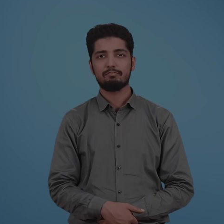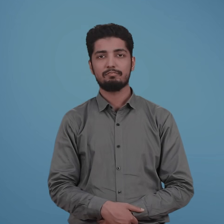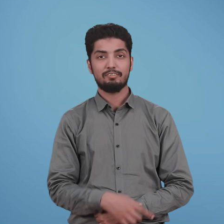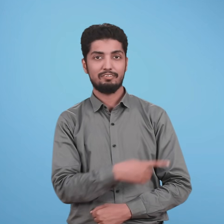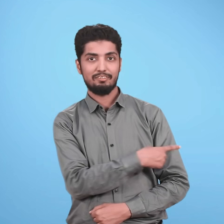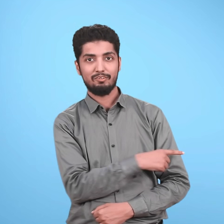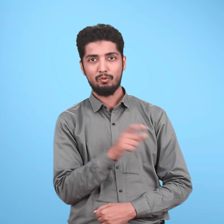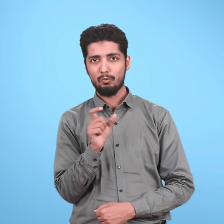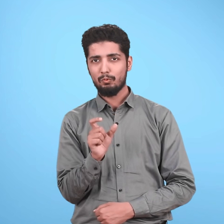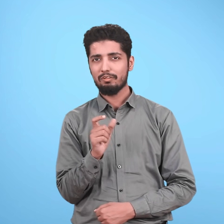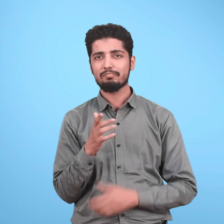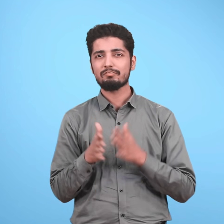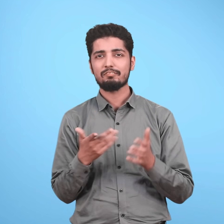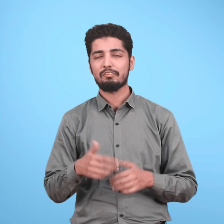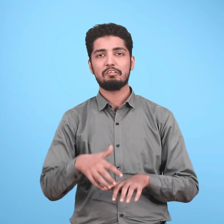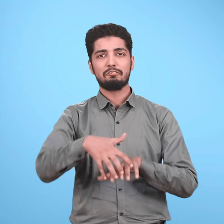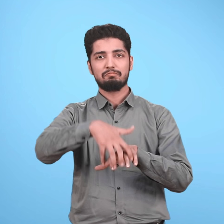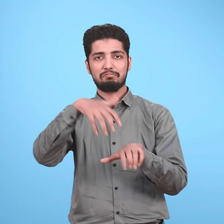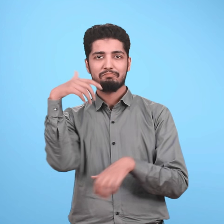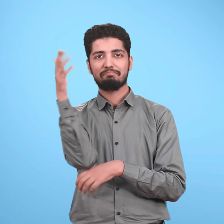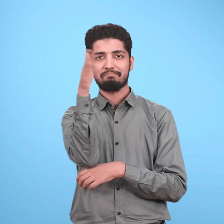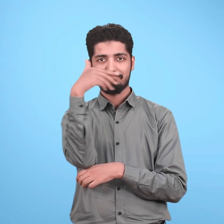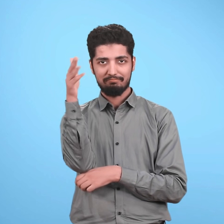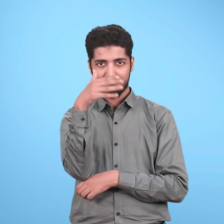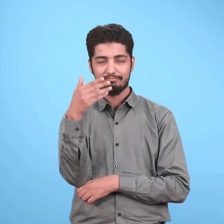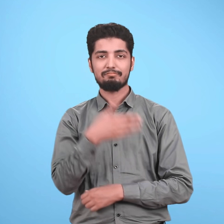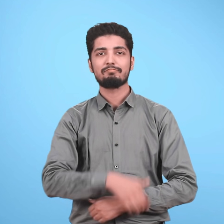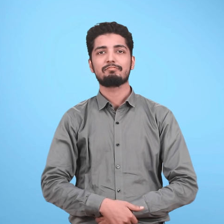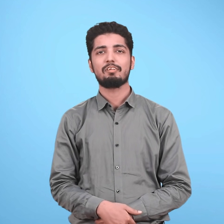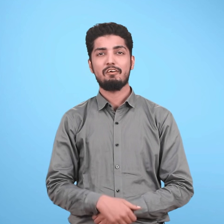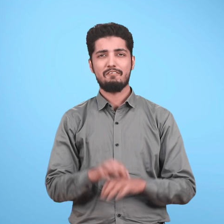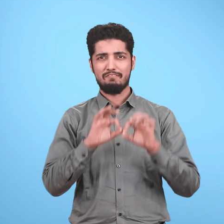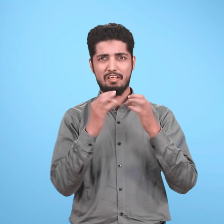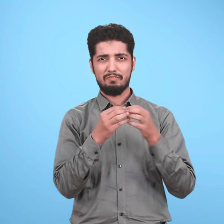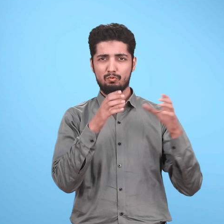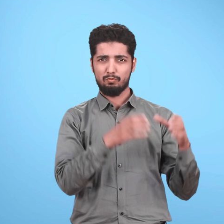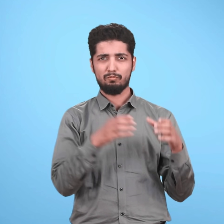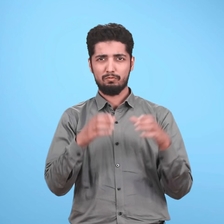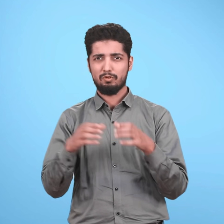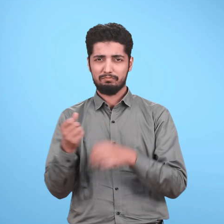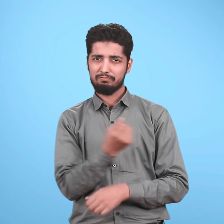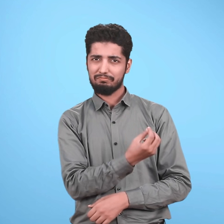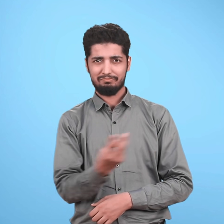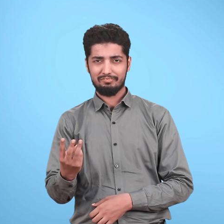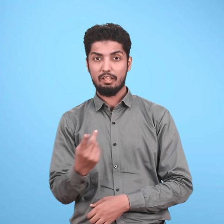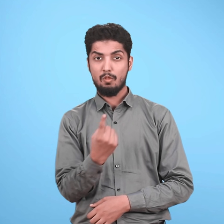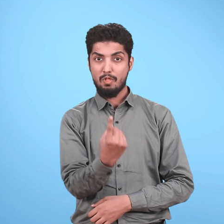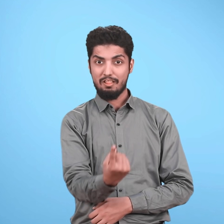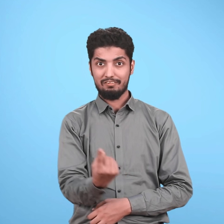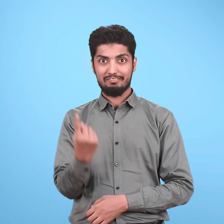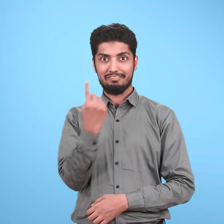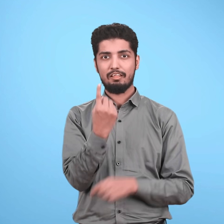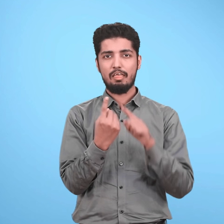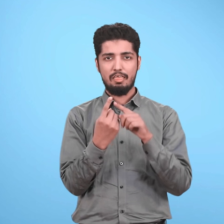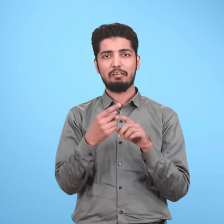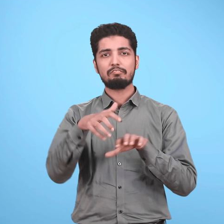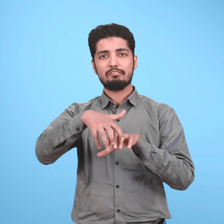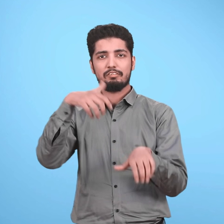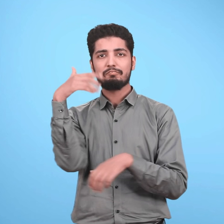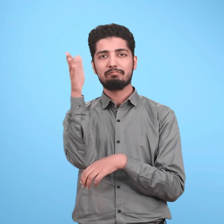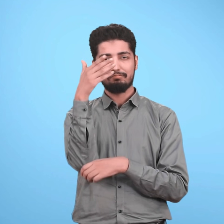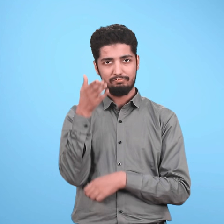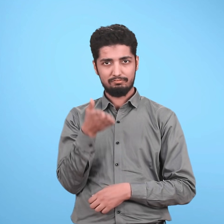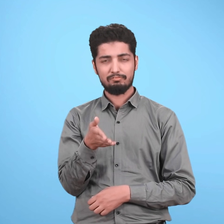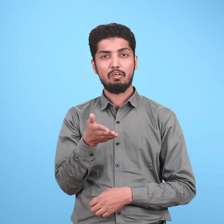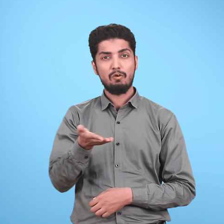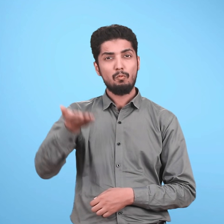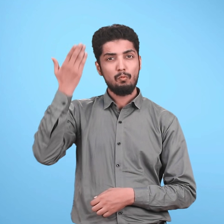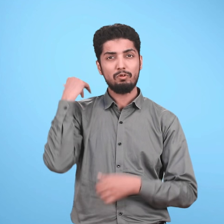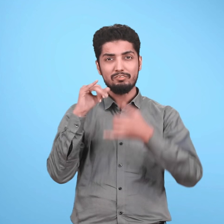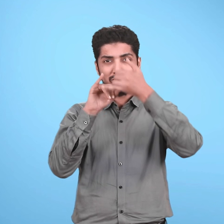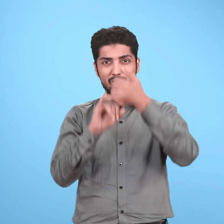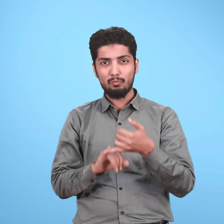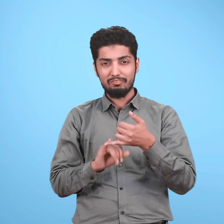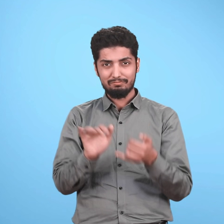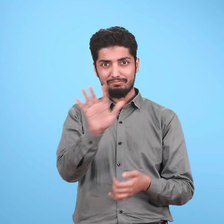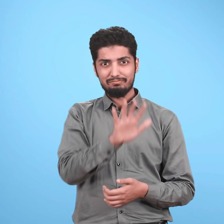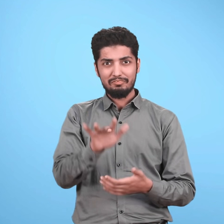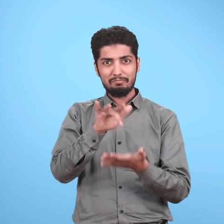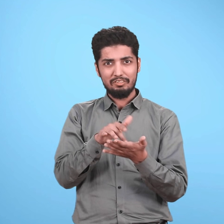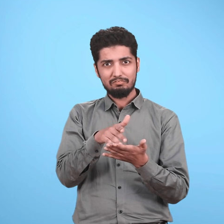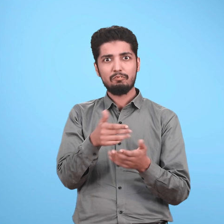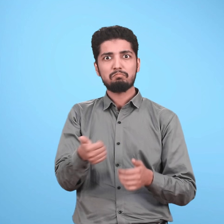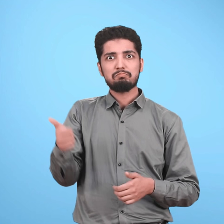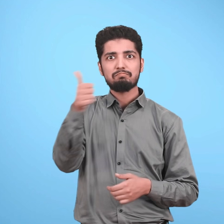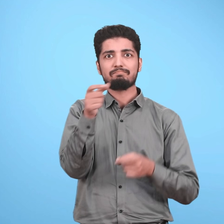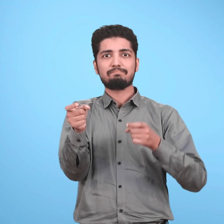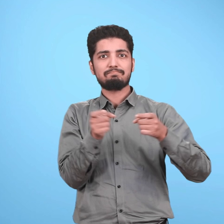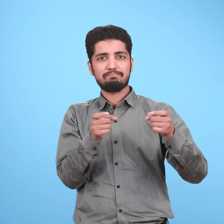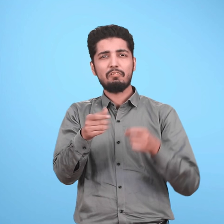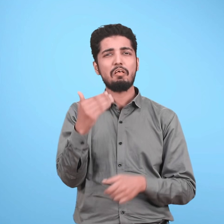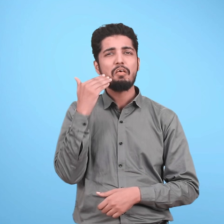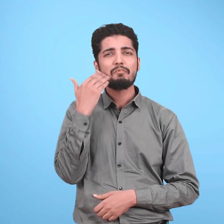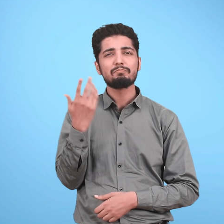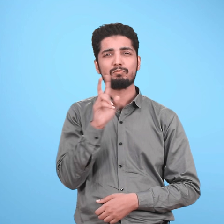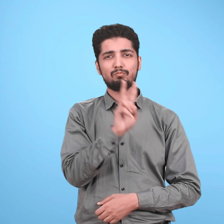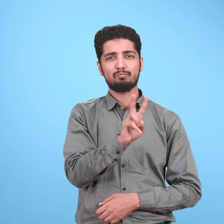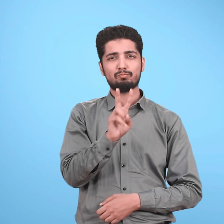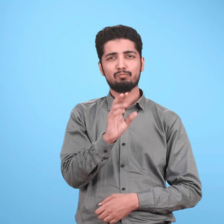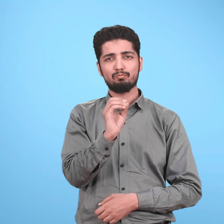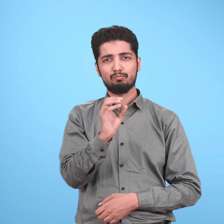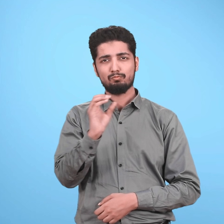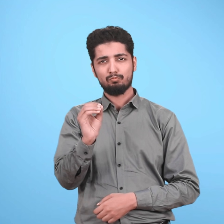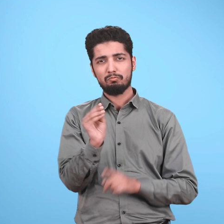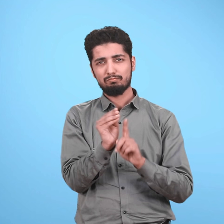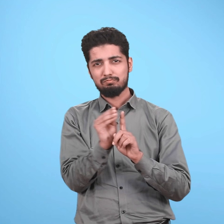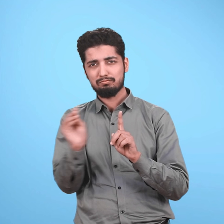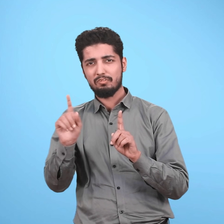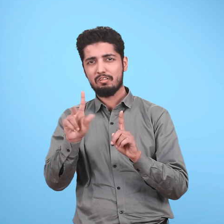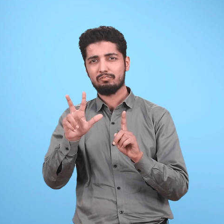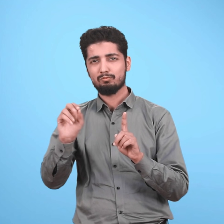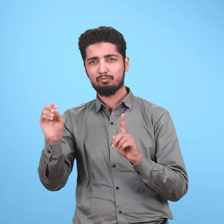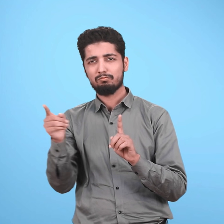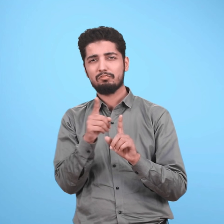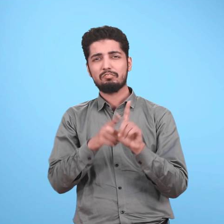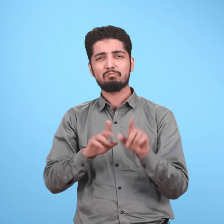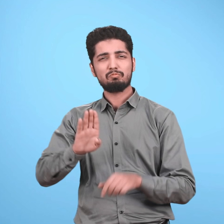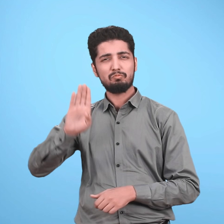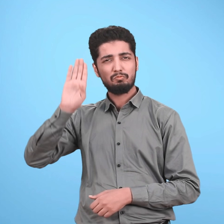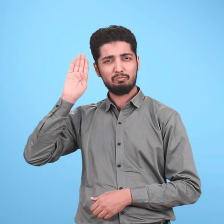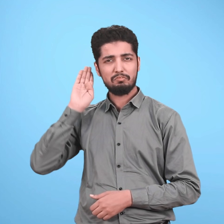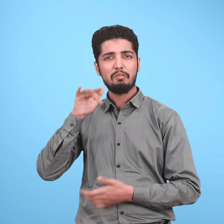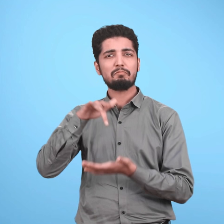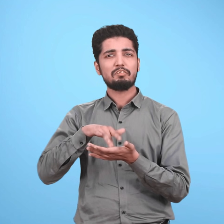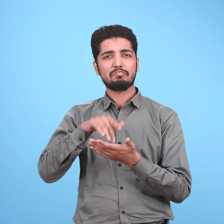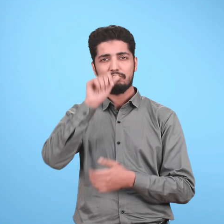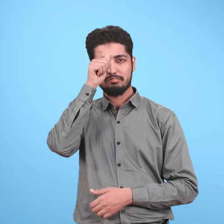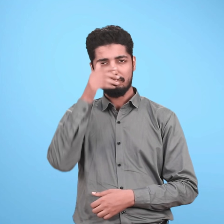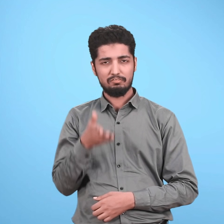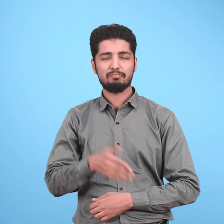Cholas This is the sign name for Cholas. They were one of the three families That ruled South India between 2200 and 1800 years ago.